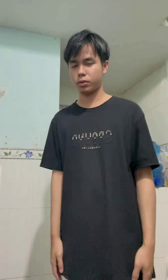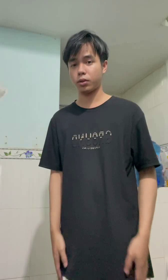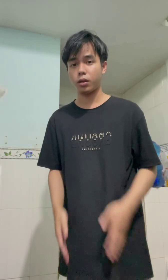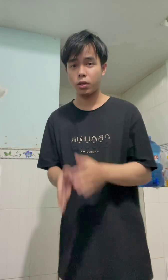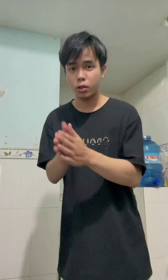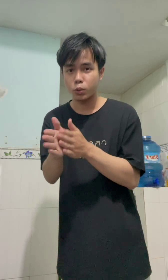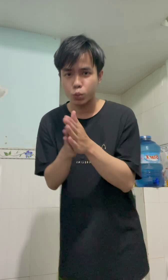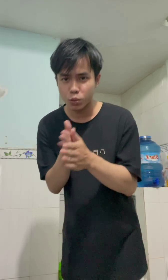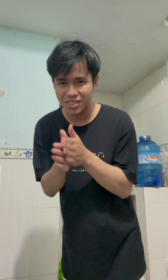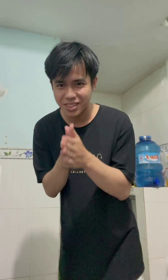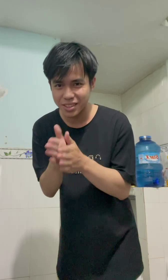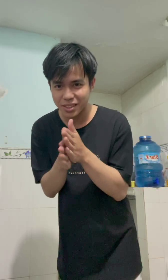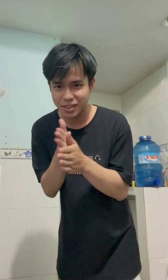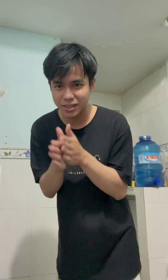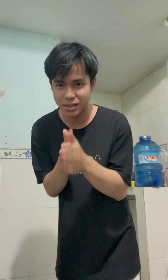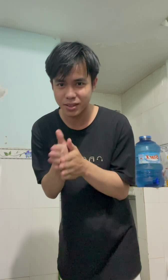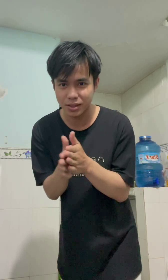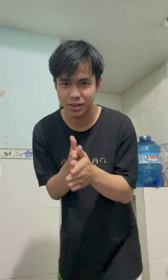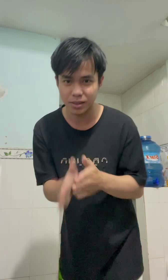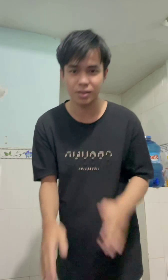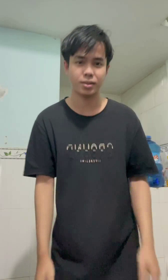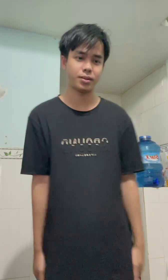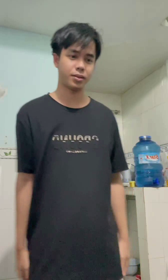hung thu